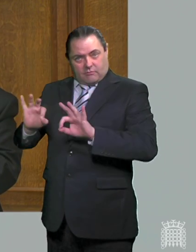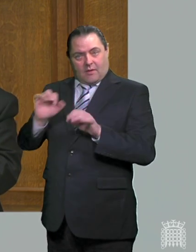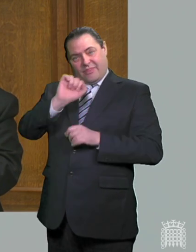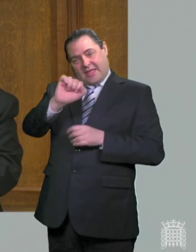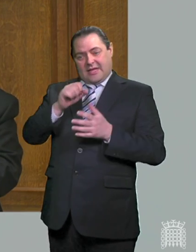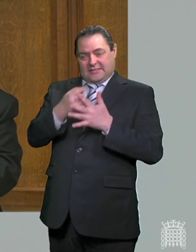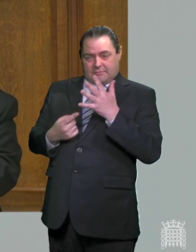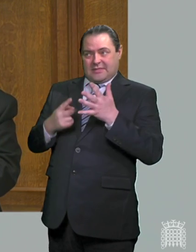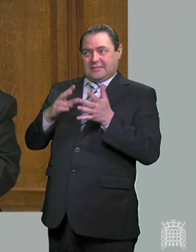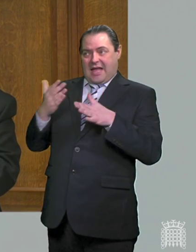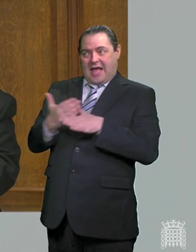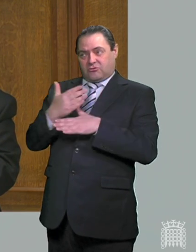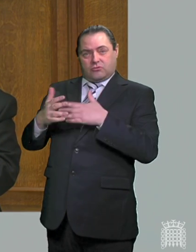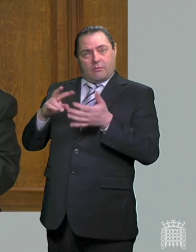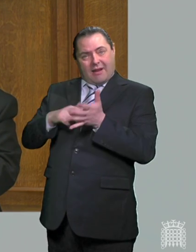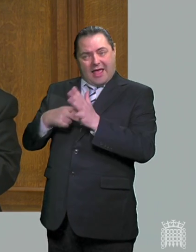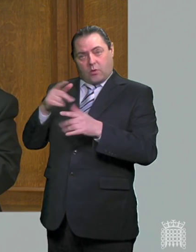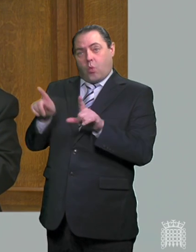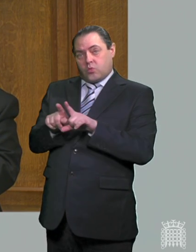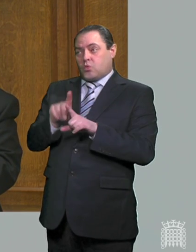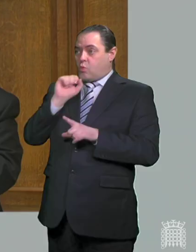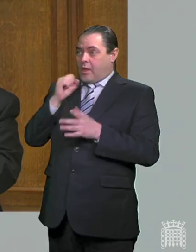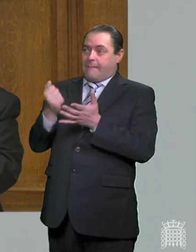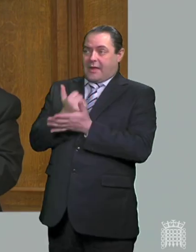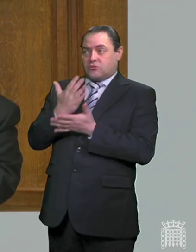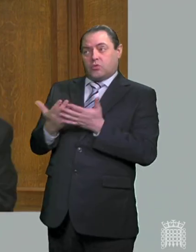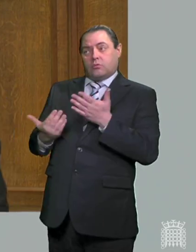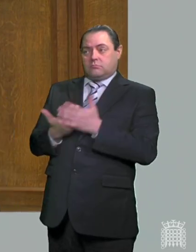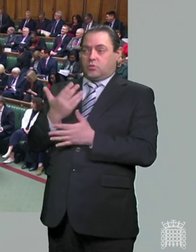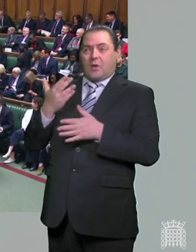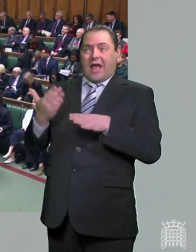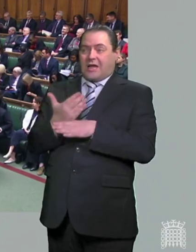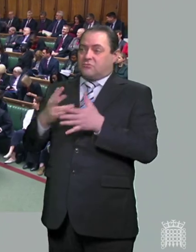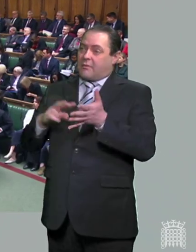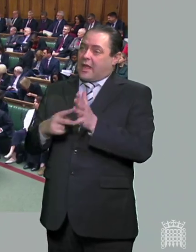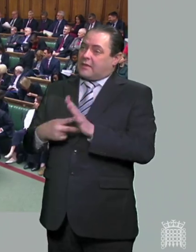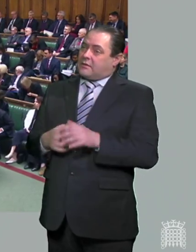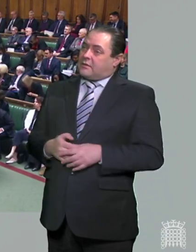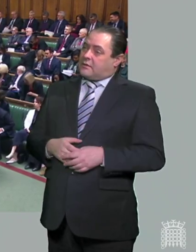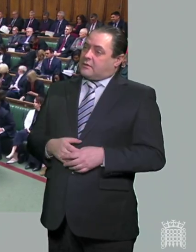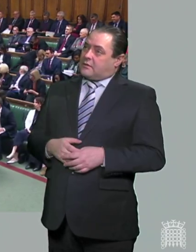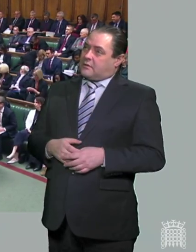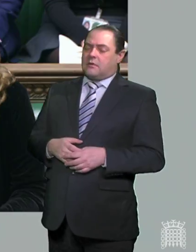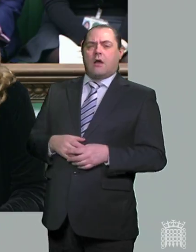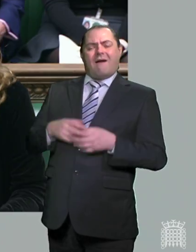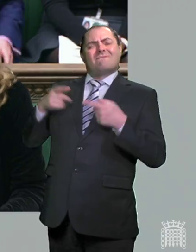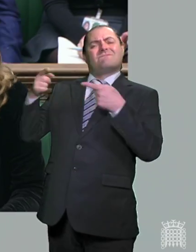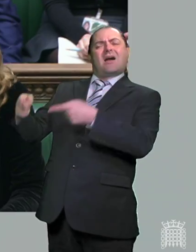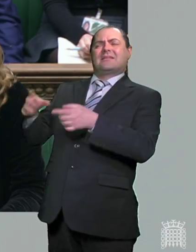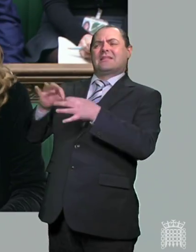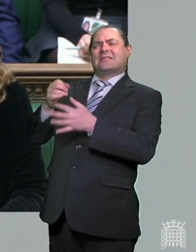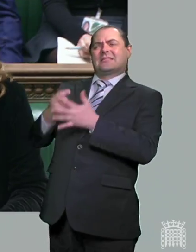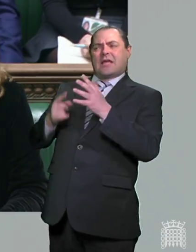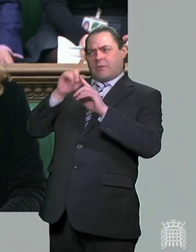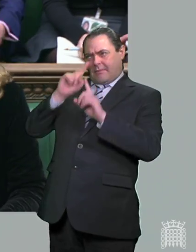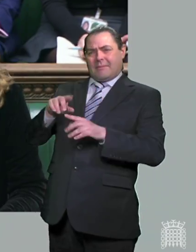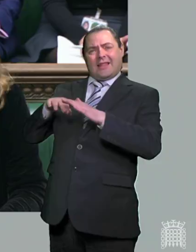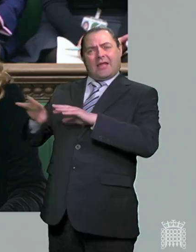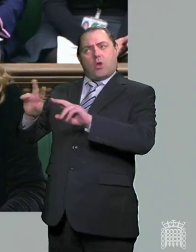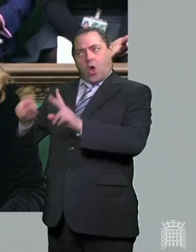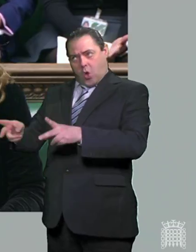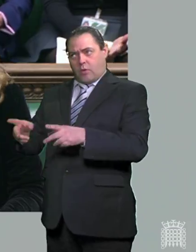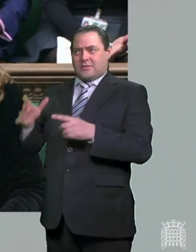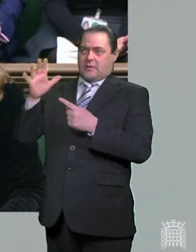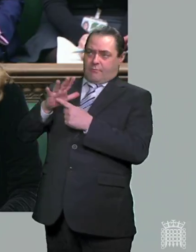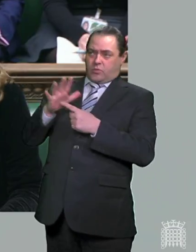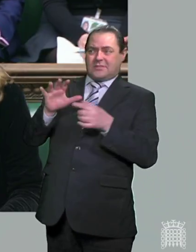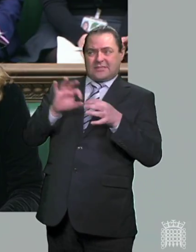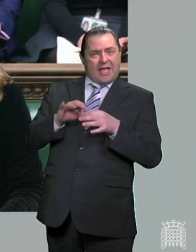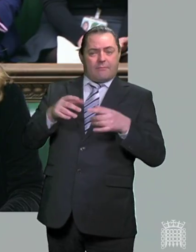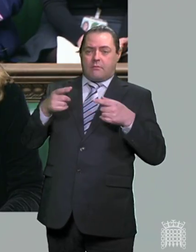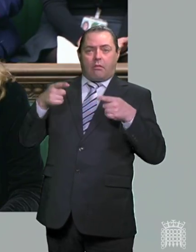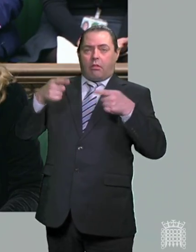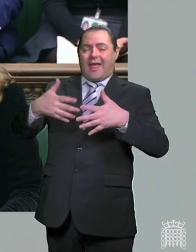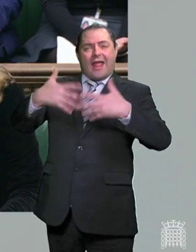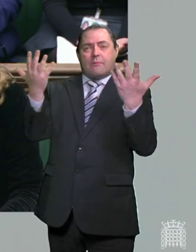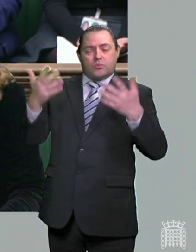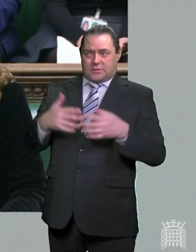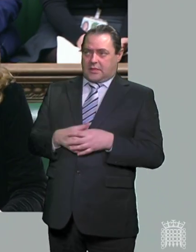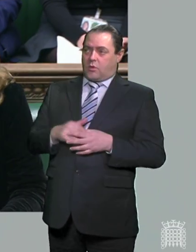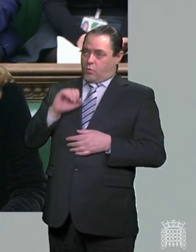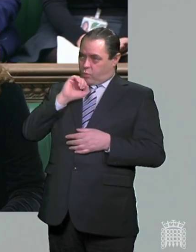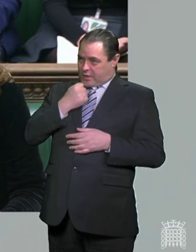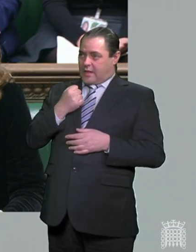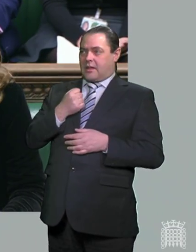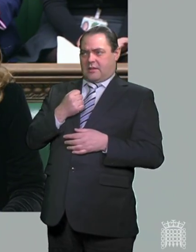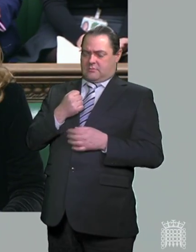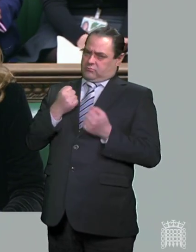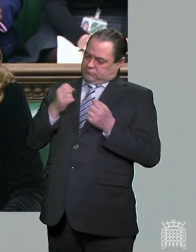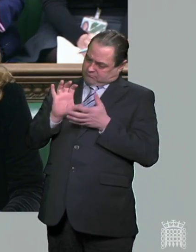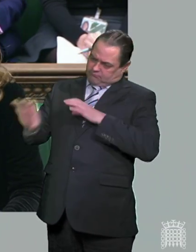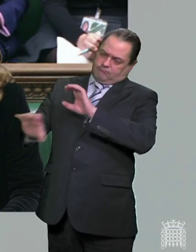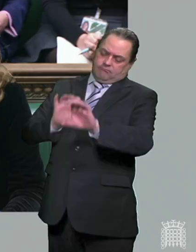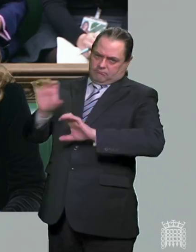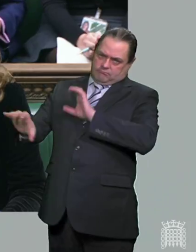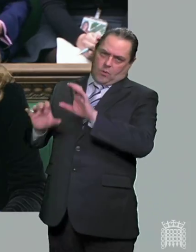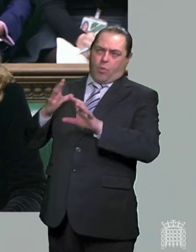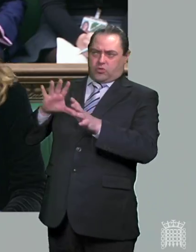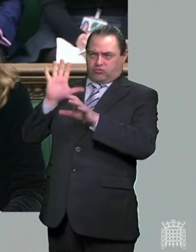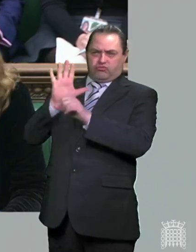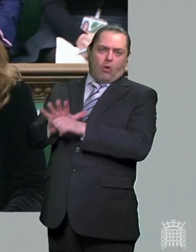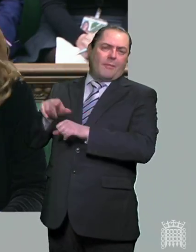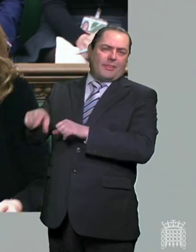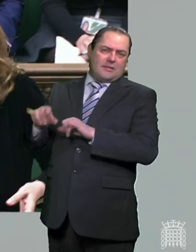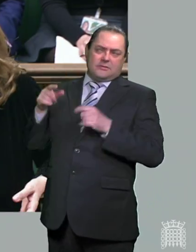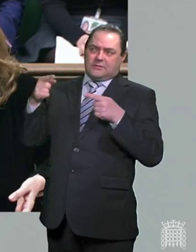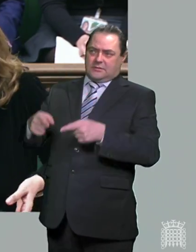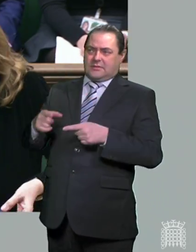Violence against disabled people, in their home or anywhere, is just as important an issue as violence against anybody else, and we are putting unprecedented moneys towards stopping that sort of violence.